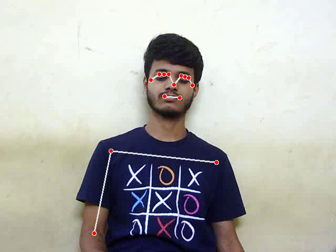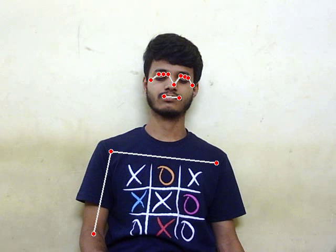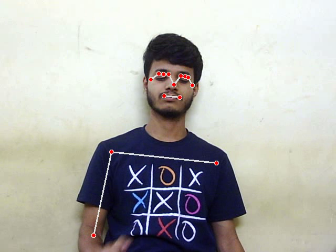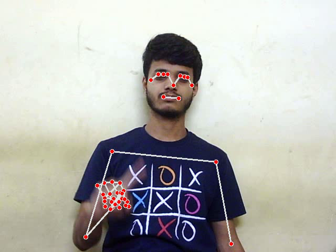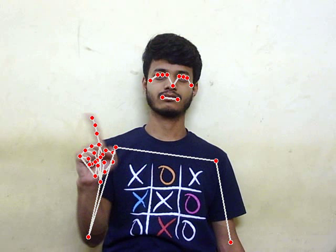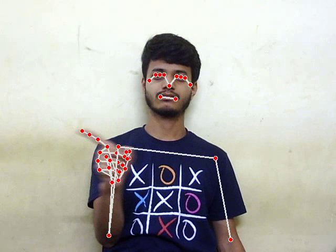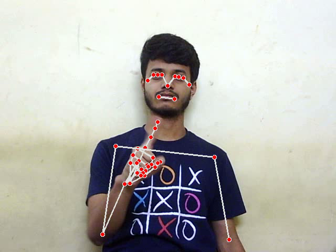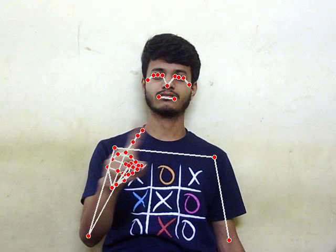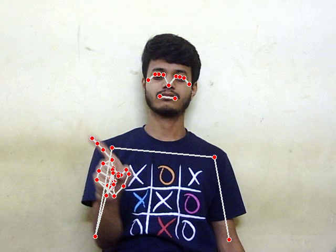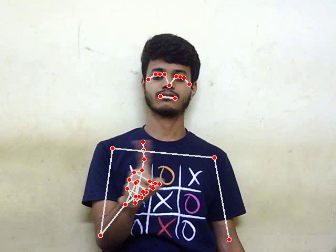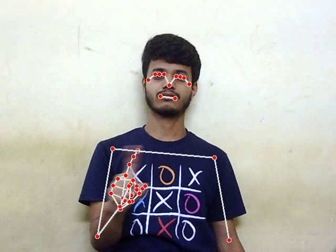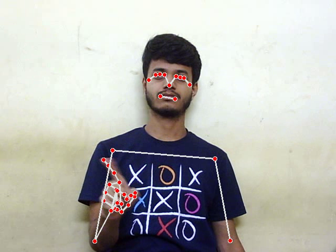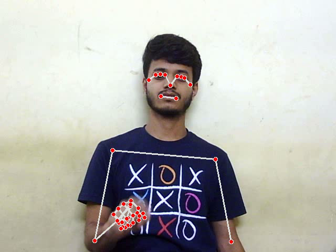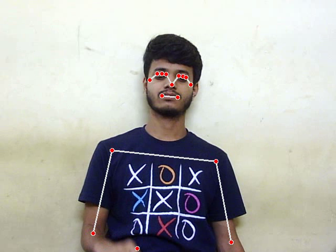where